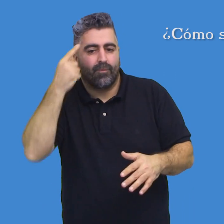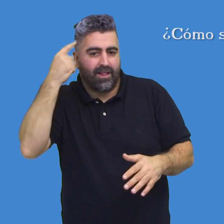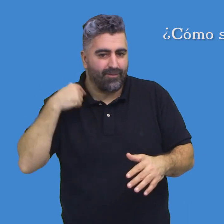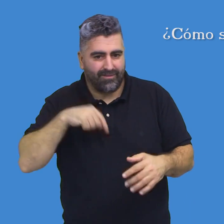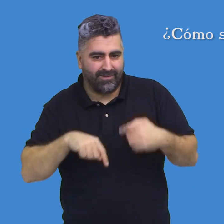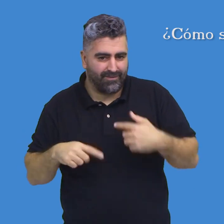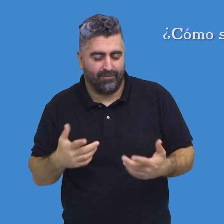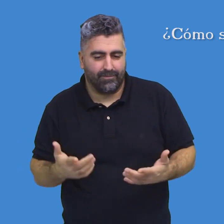sentir